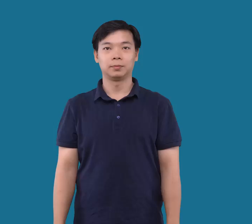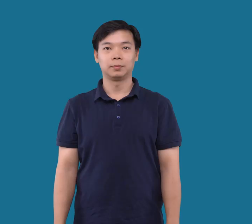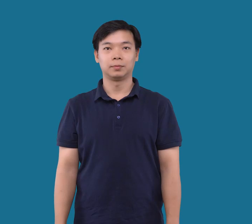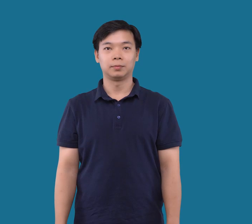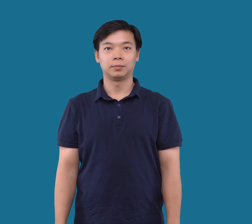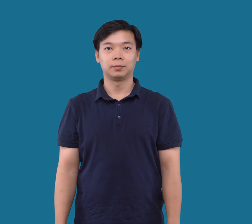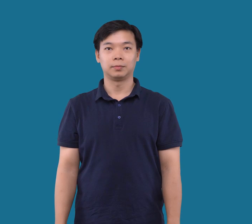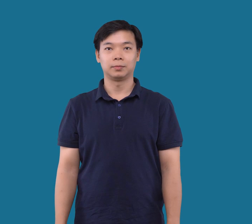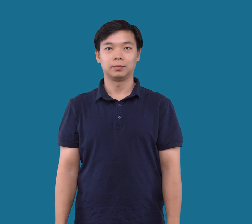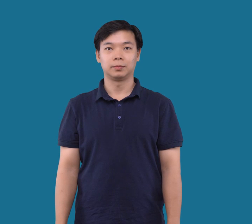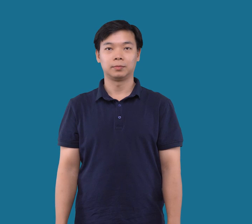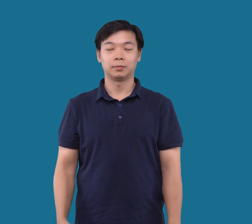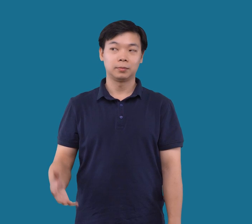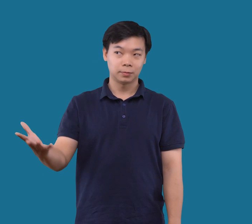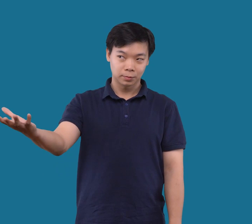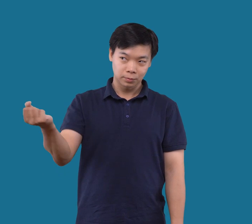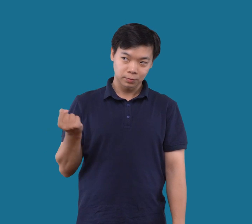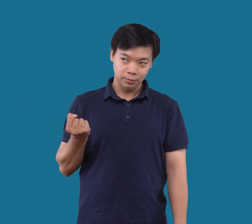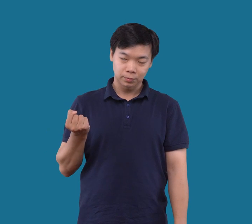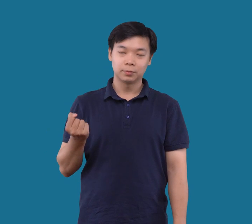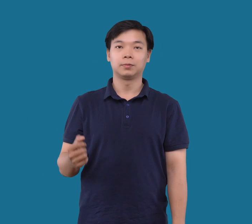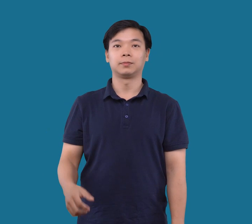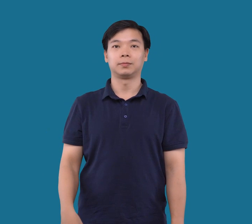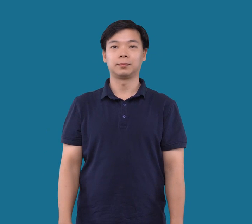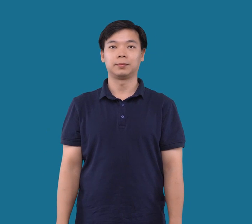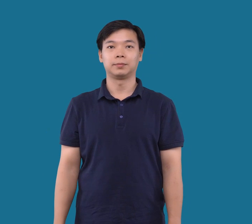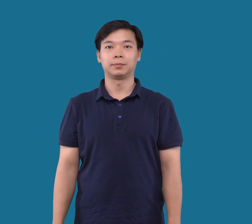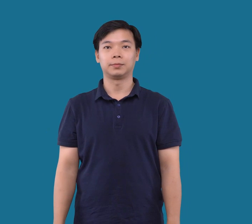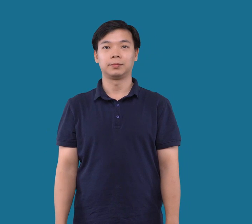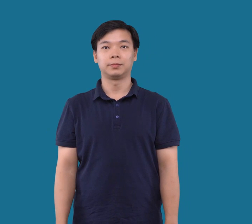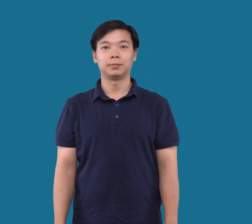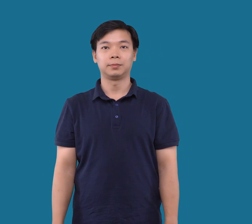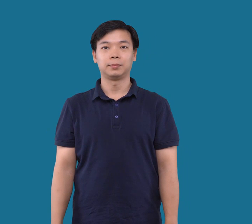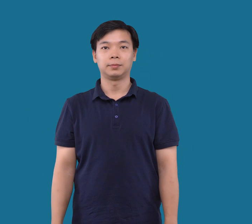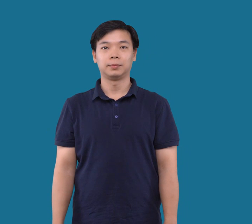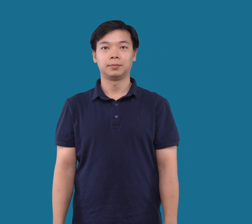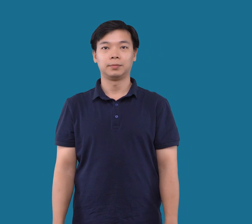đón